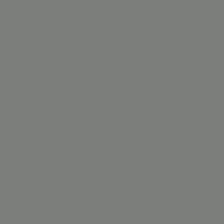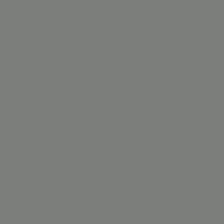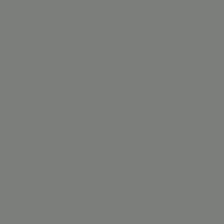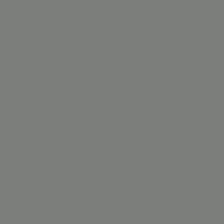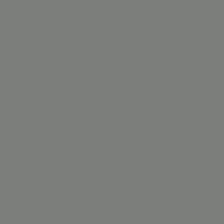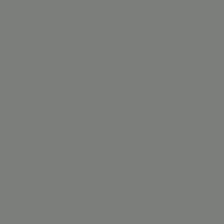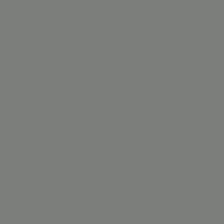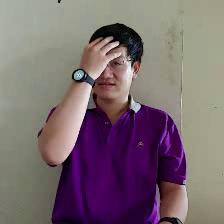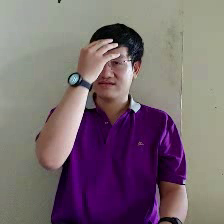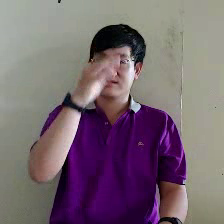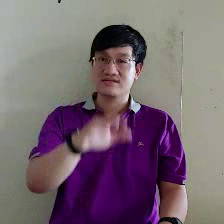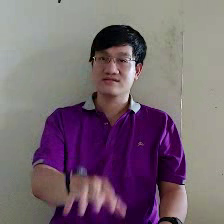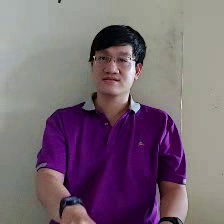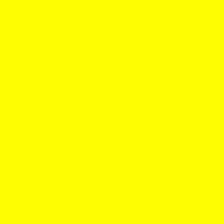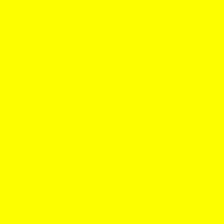Áp dụng